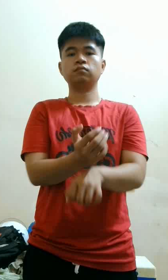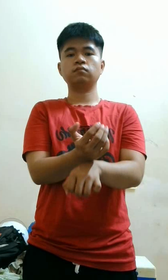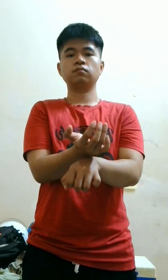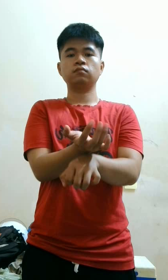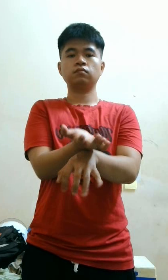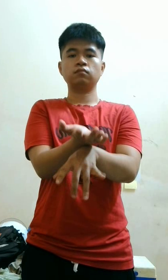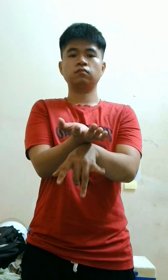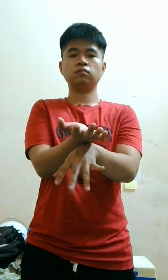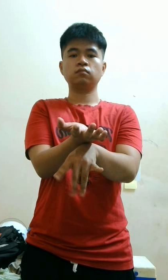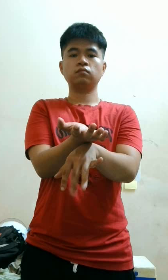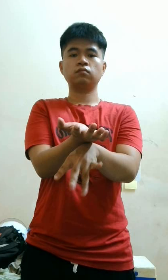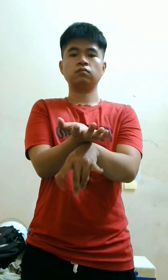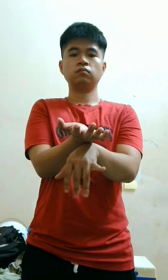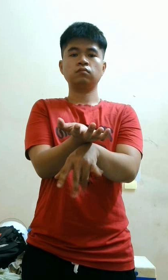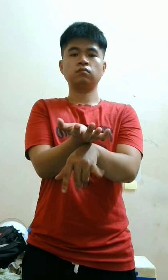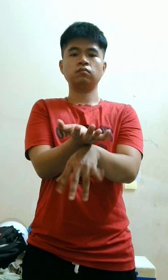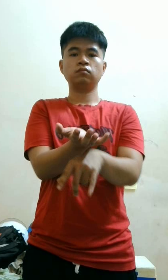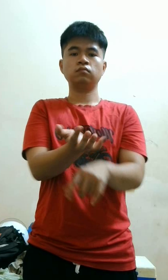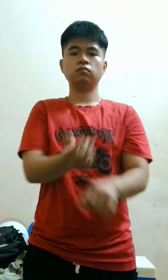ca phe